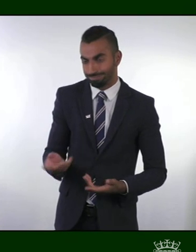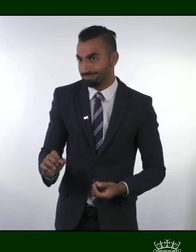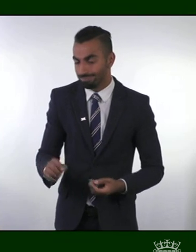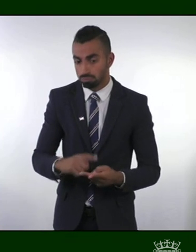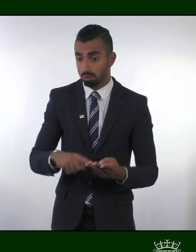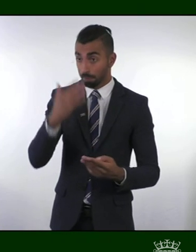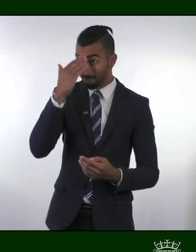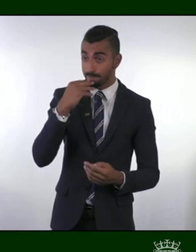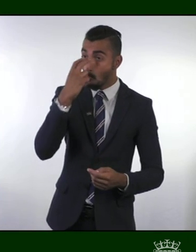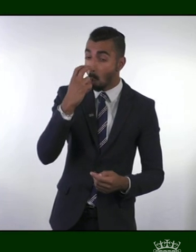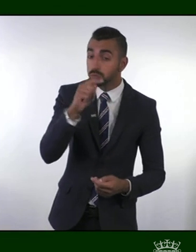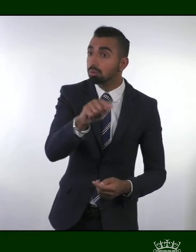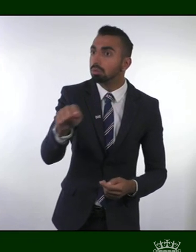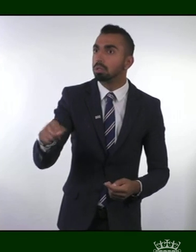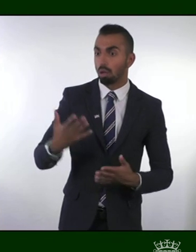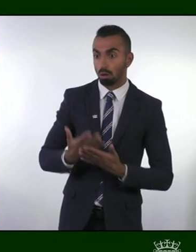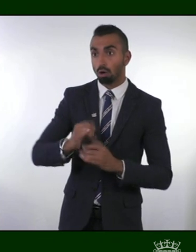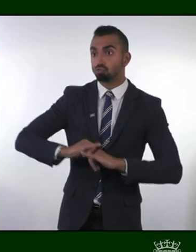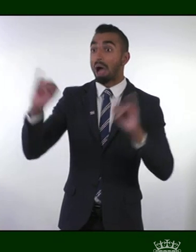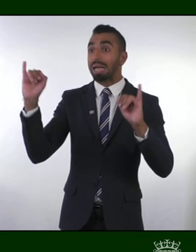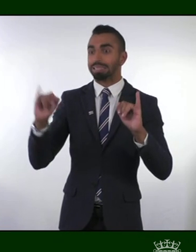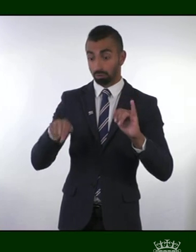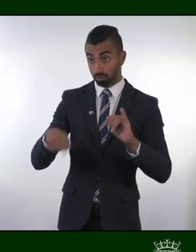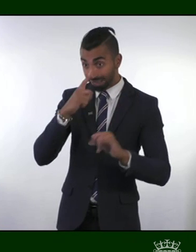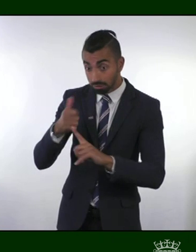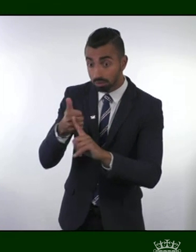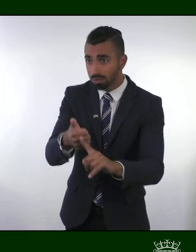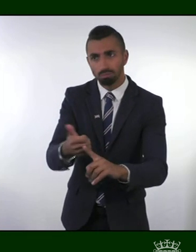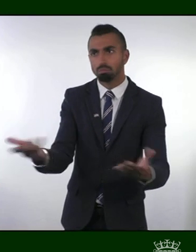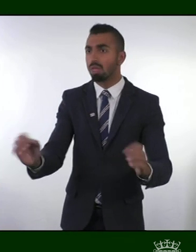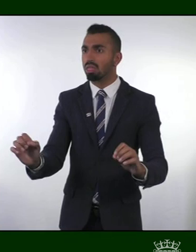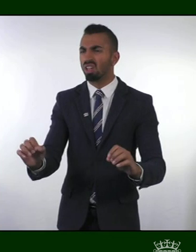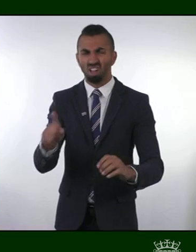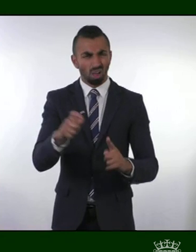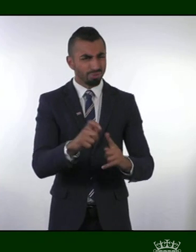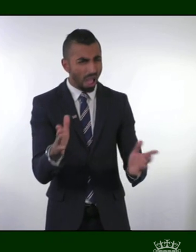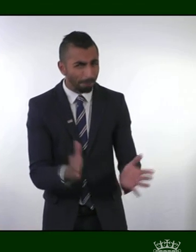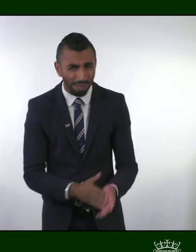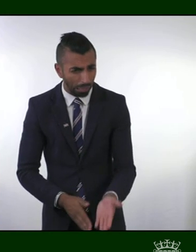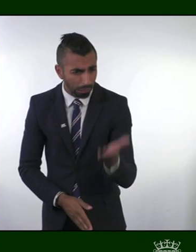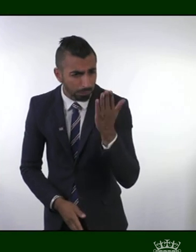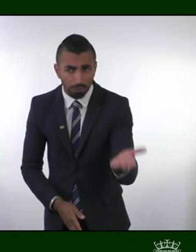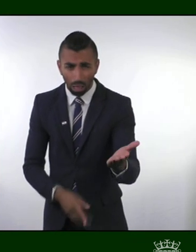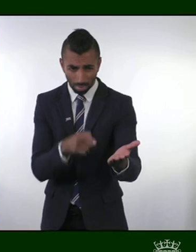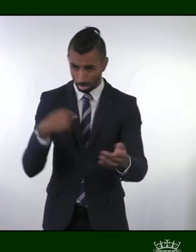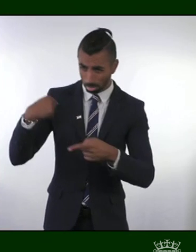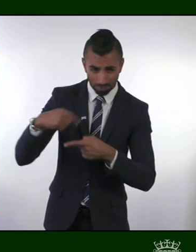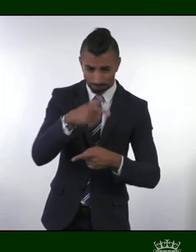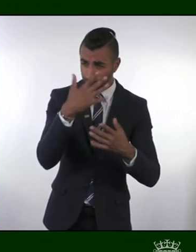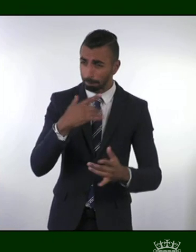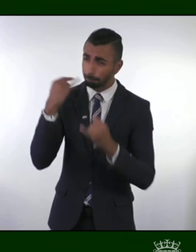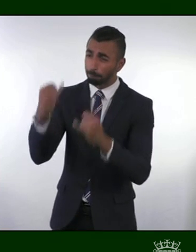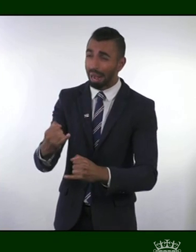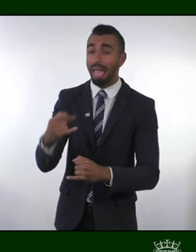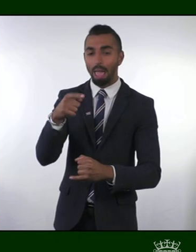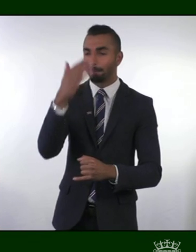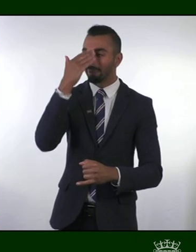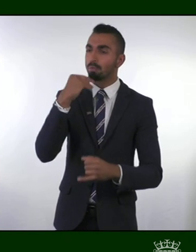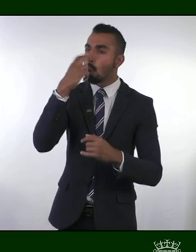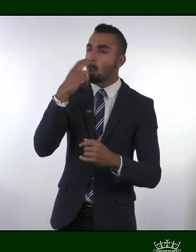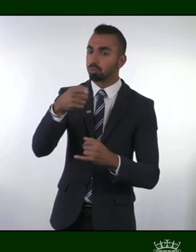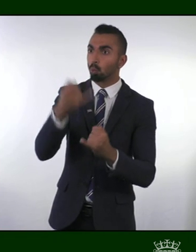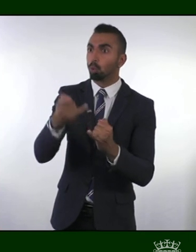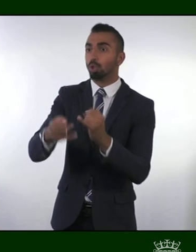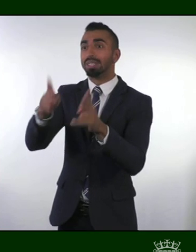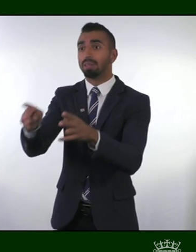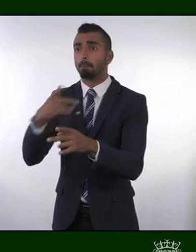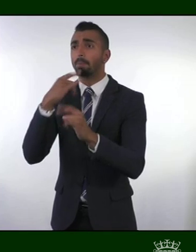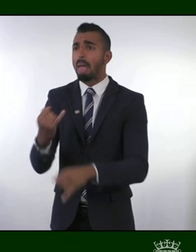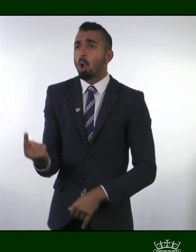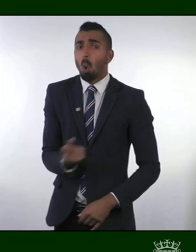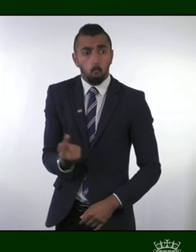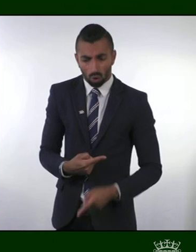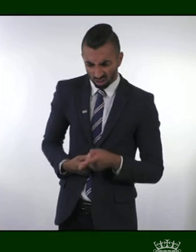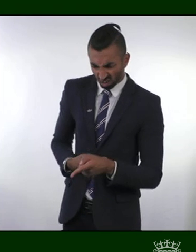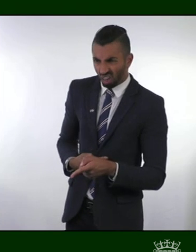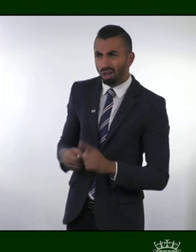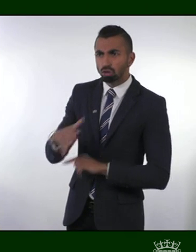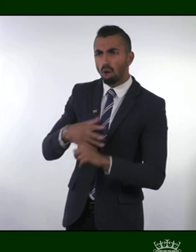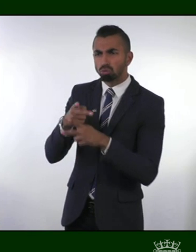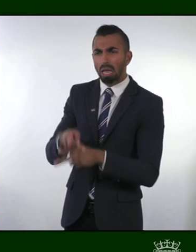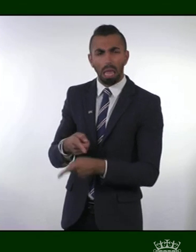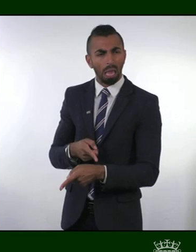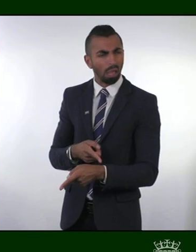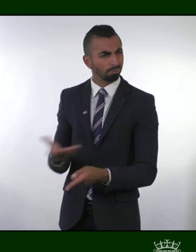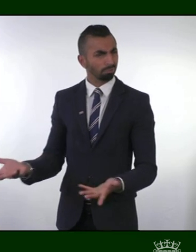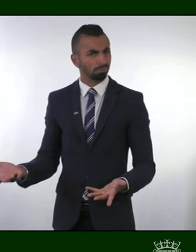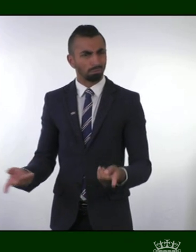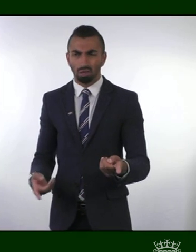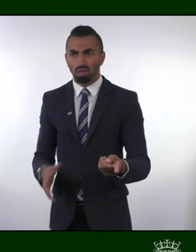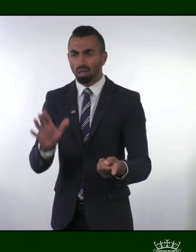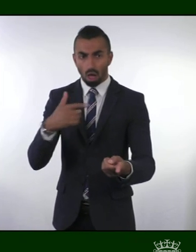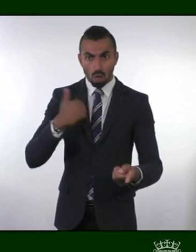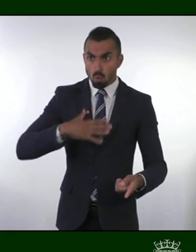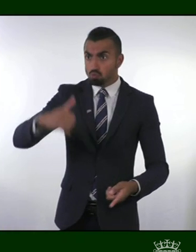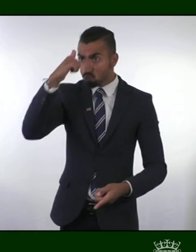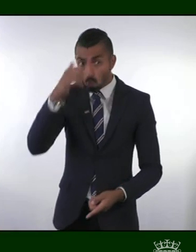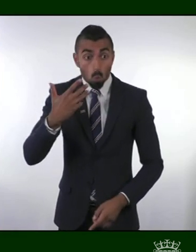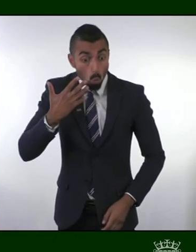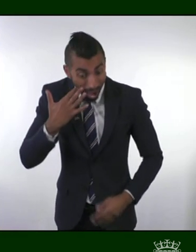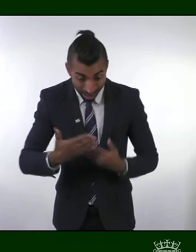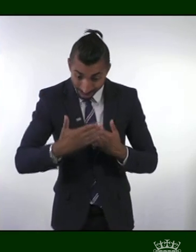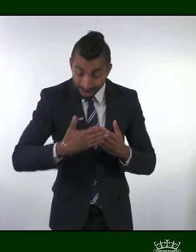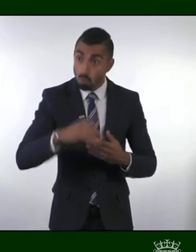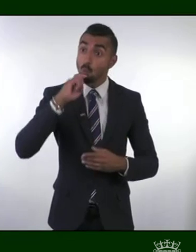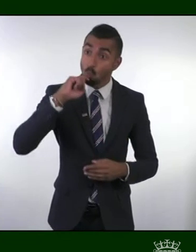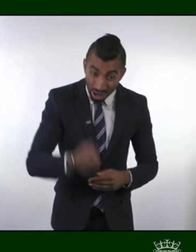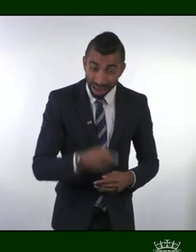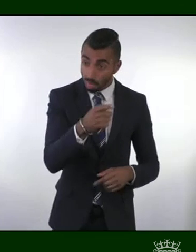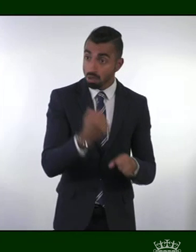Despite the Prime Minister seeking flagrantly to blame our incredible social care sector for excess deaths this week, when will the Government get serious about caring for our most vulnerable and fund local authorities properly to bring social care services back in-house?